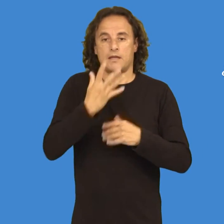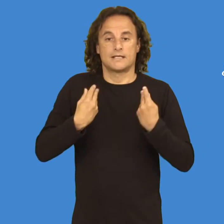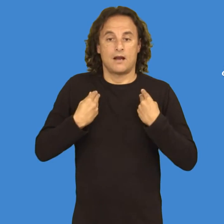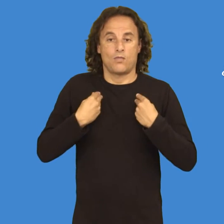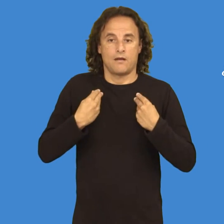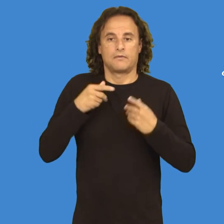vivir